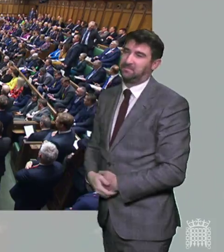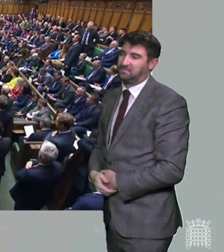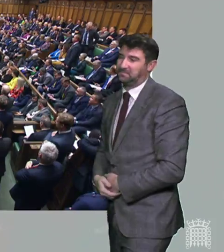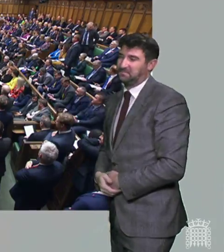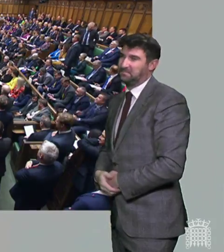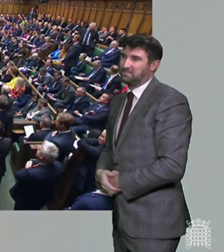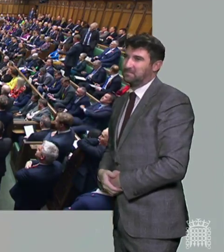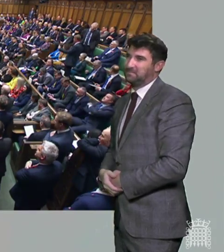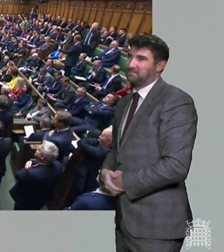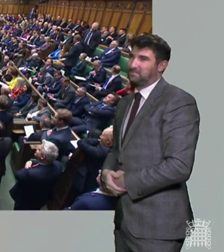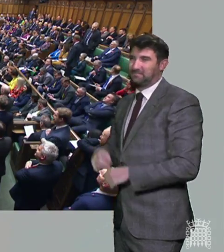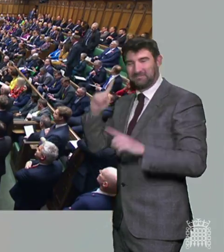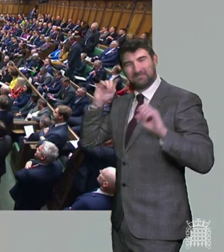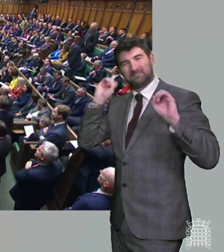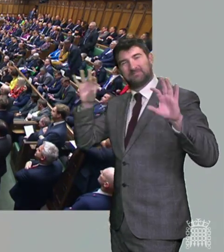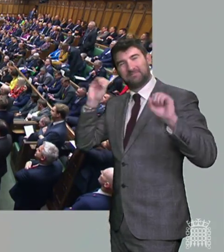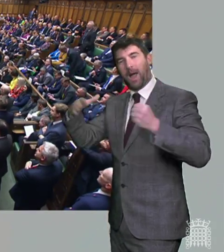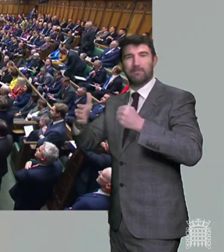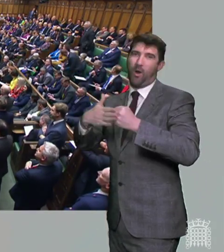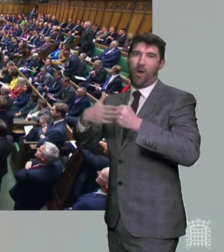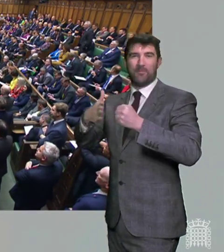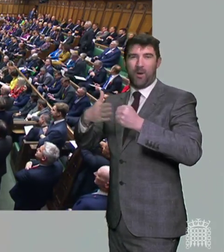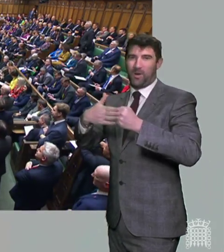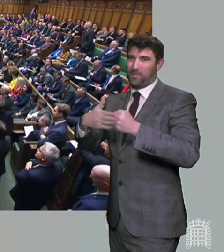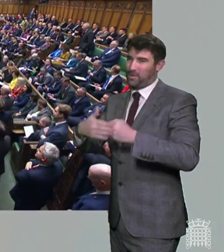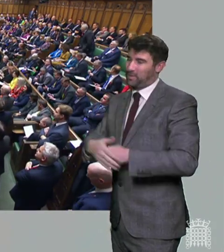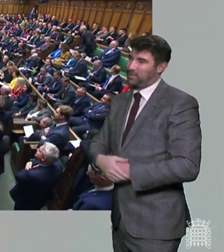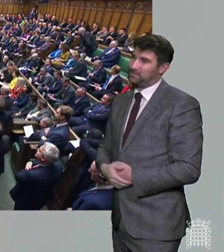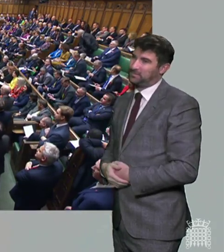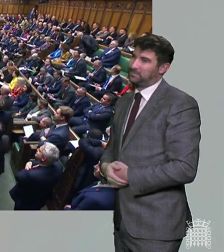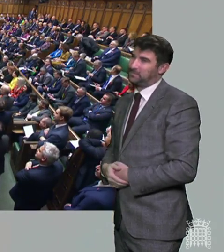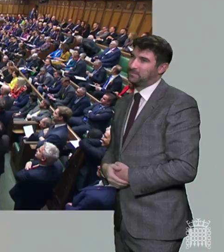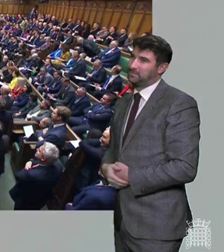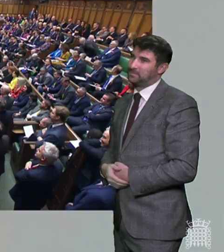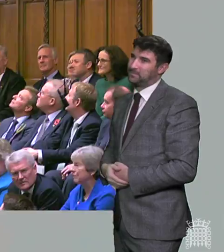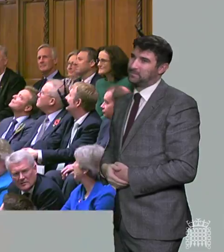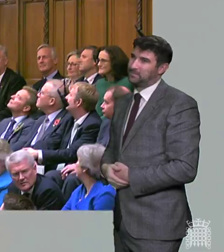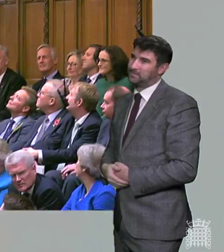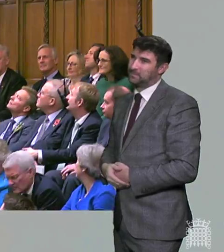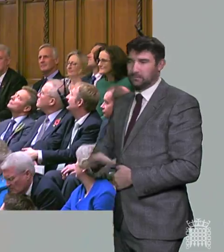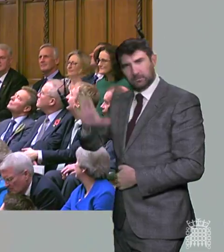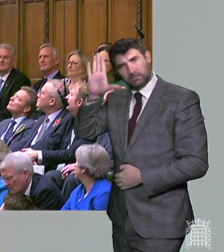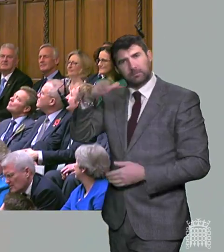I refer to my entry in the Register of Members’ Financial Interests.